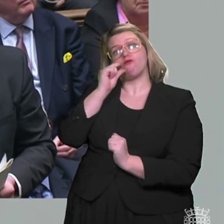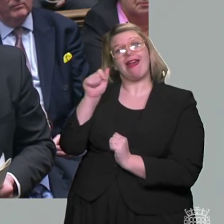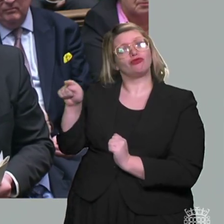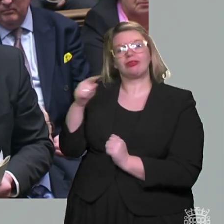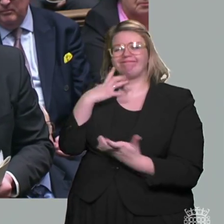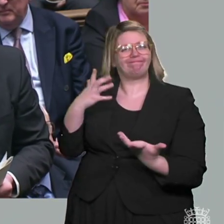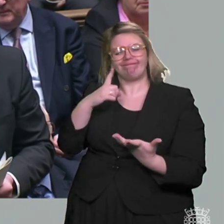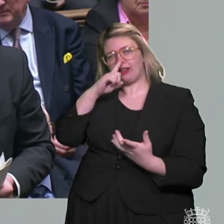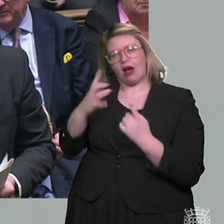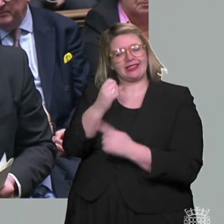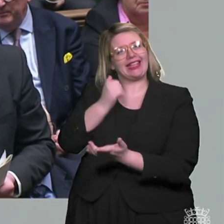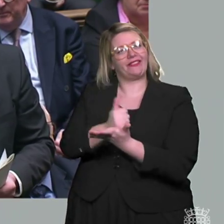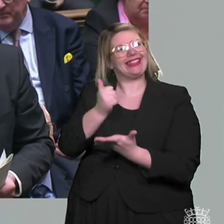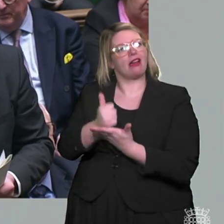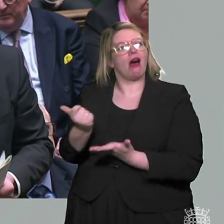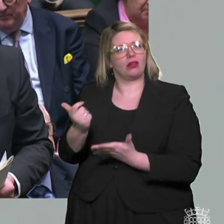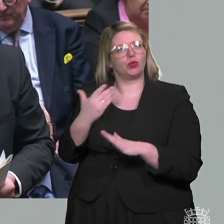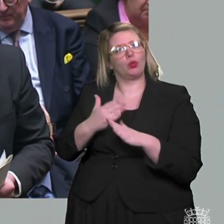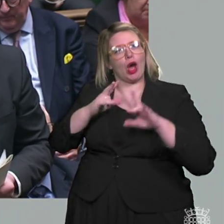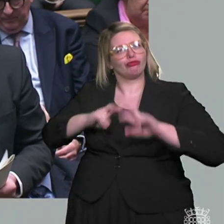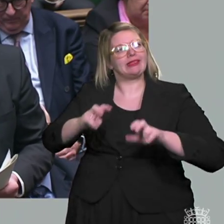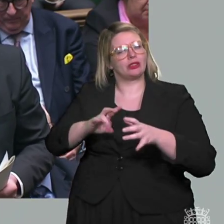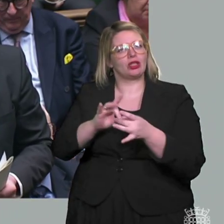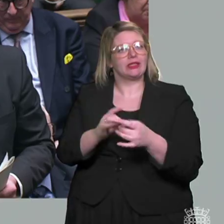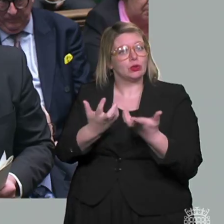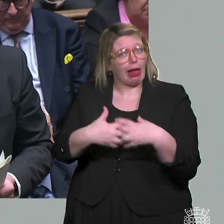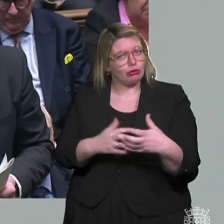He is unable to secure a visa to work in our STEM sector.